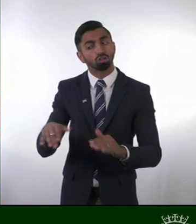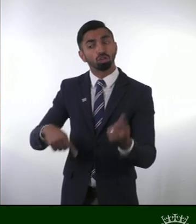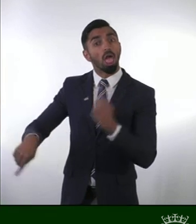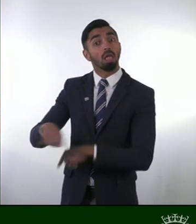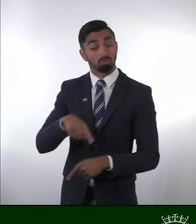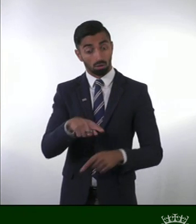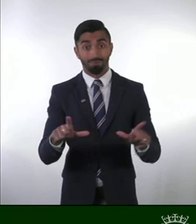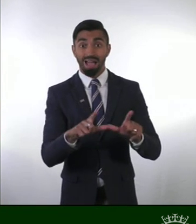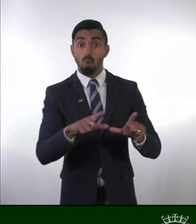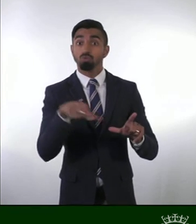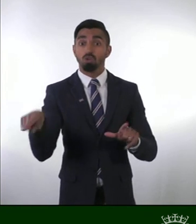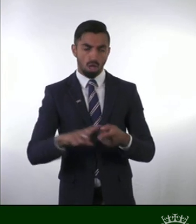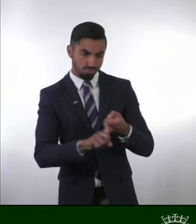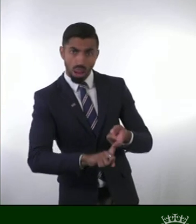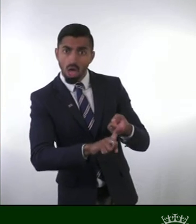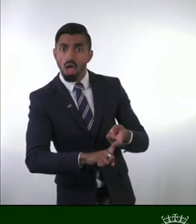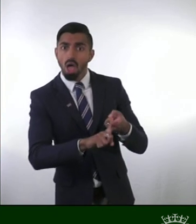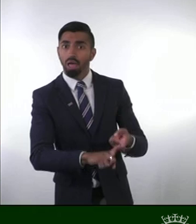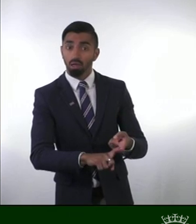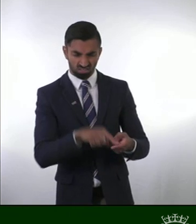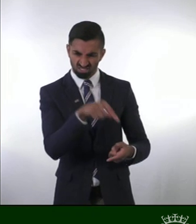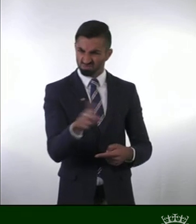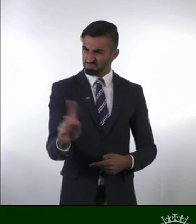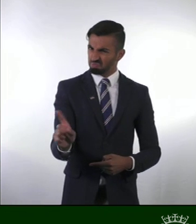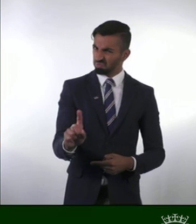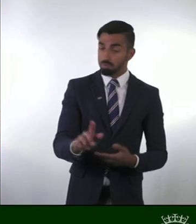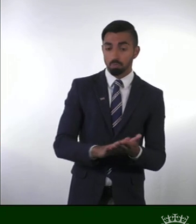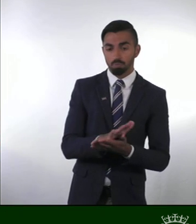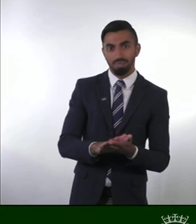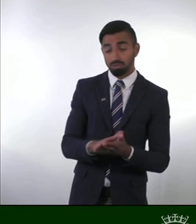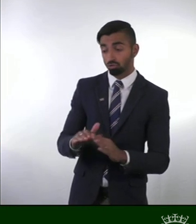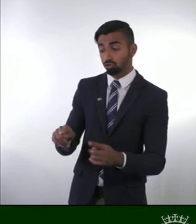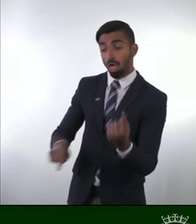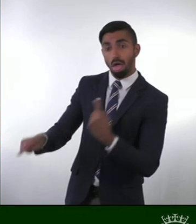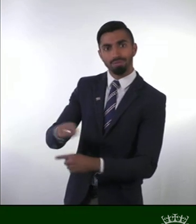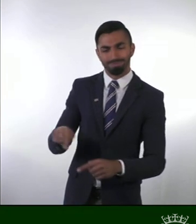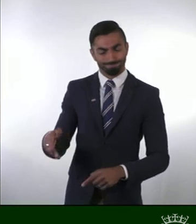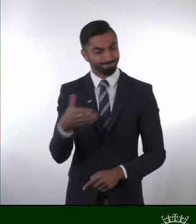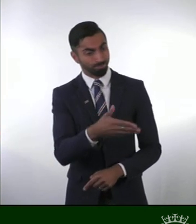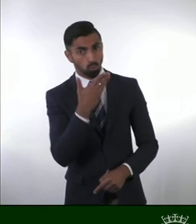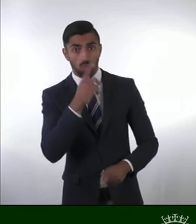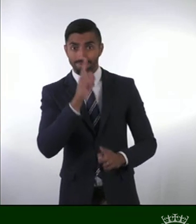They mean that children who cannot go to school because of coronavirus restrictions still get free meals.